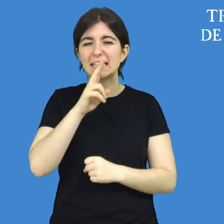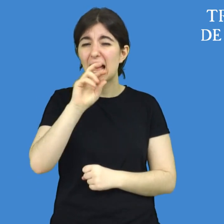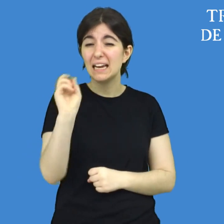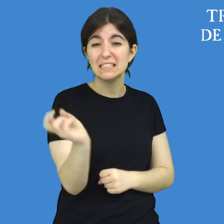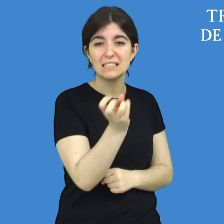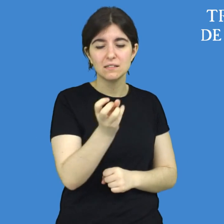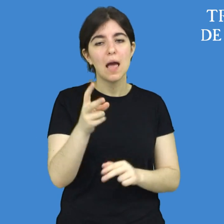etc